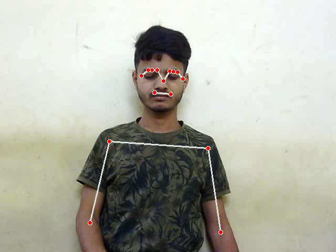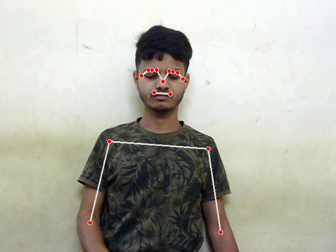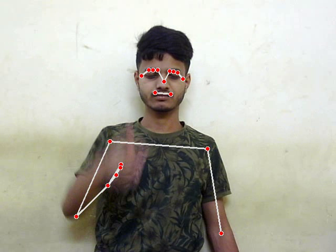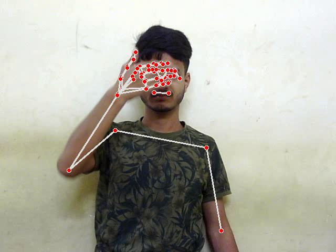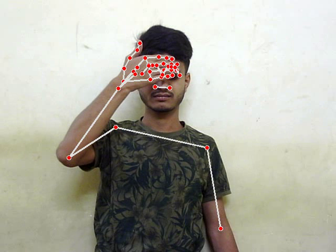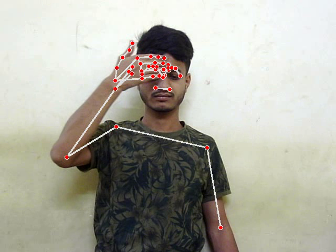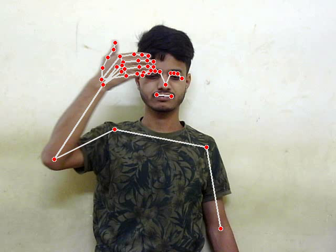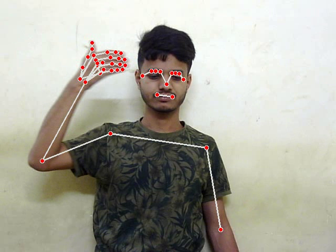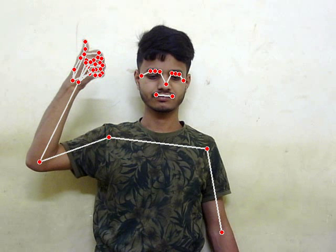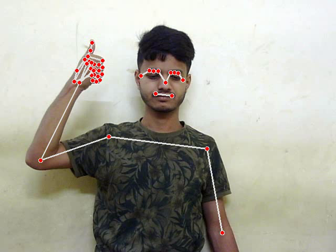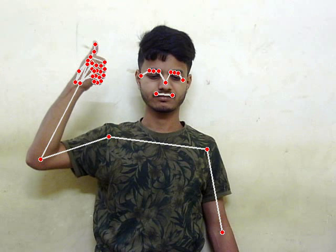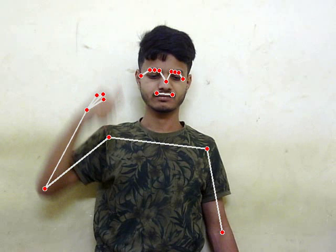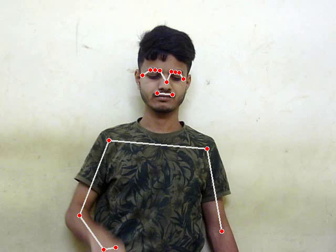forget